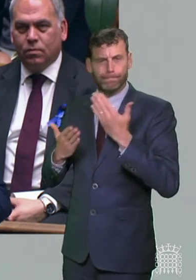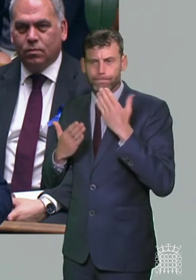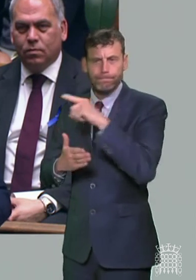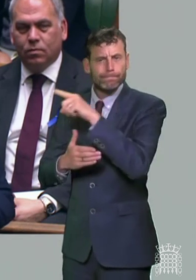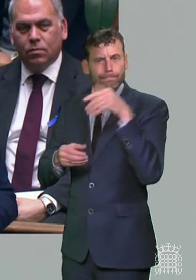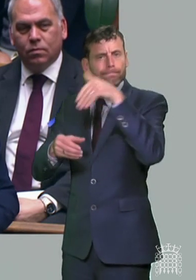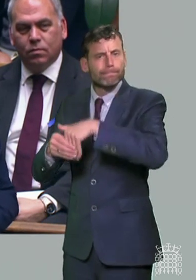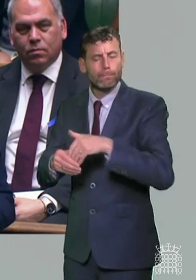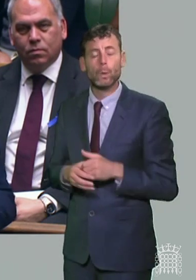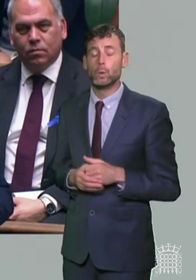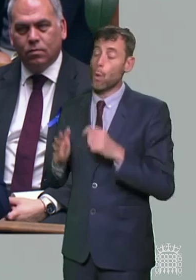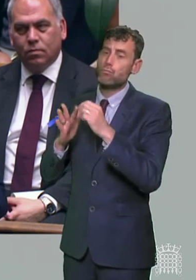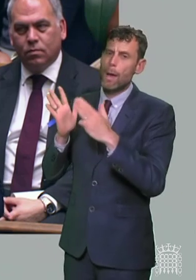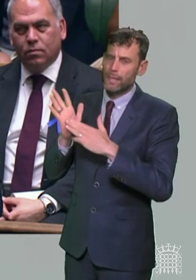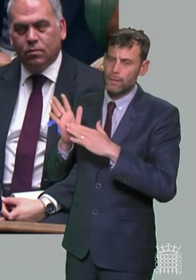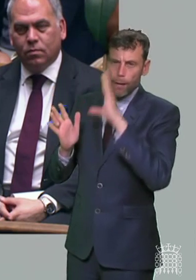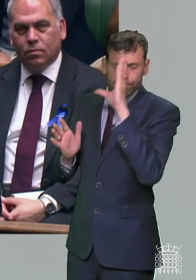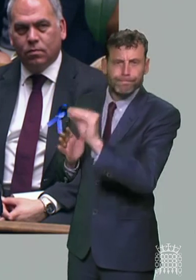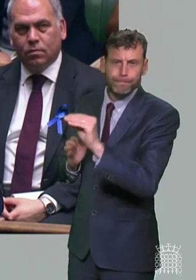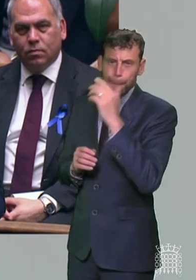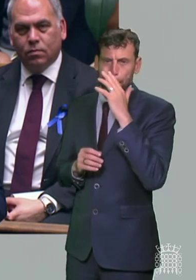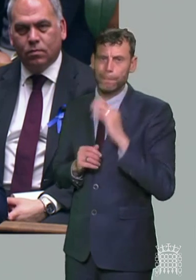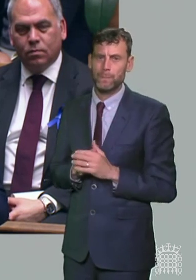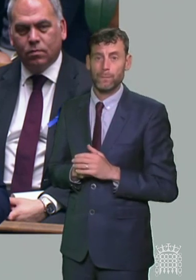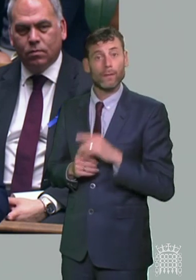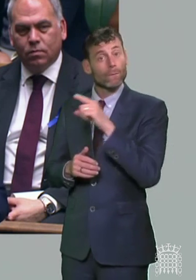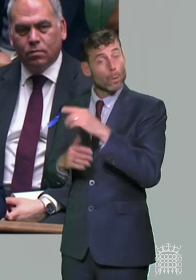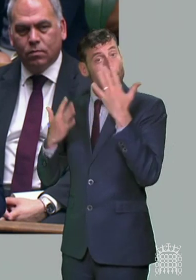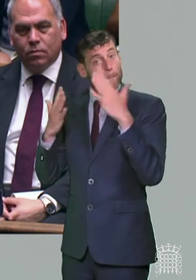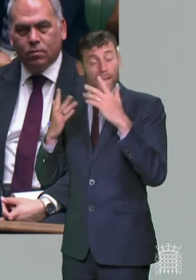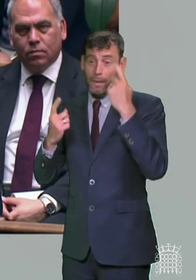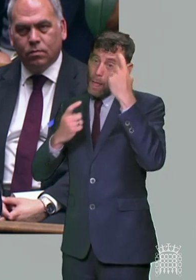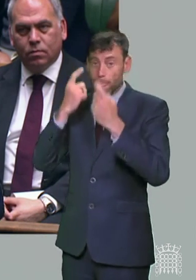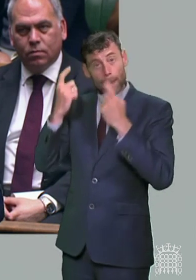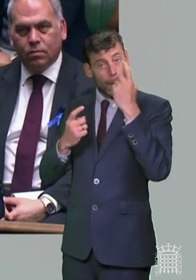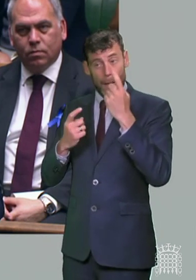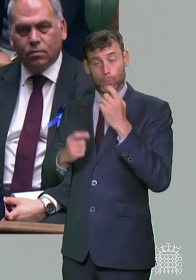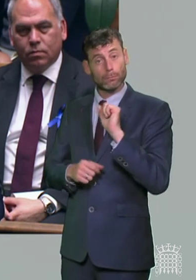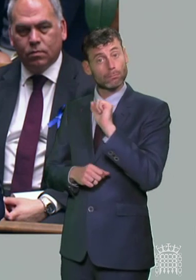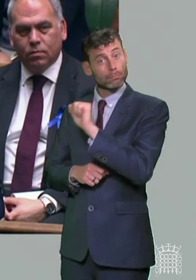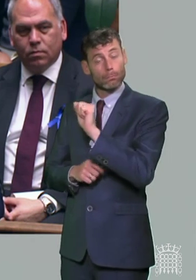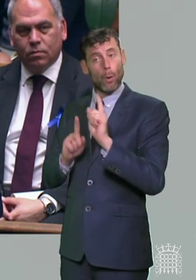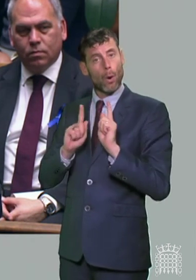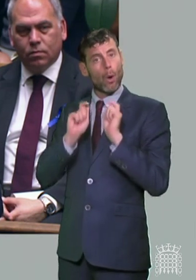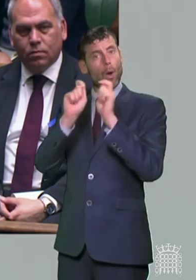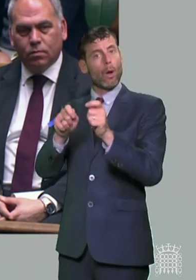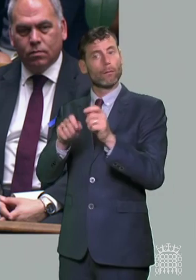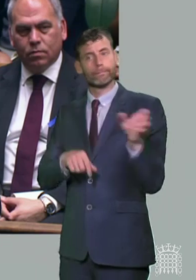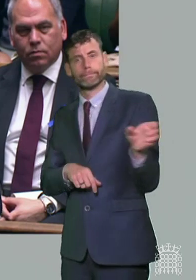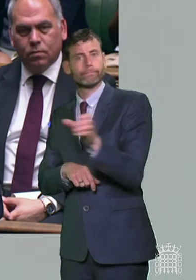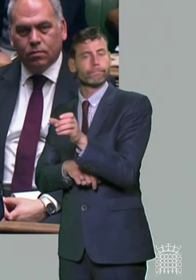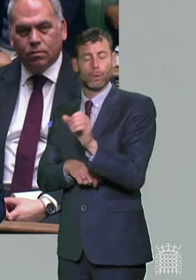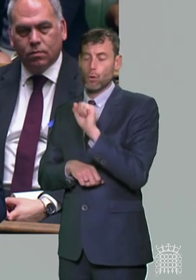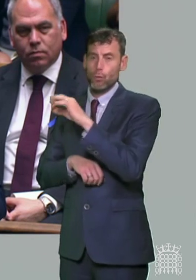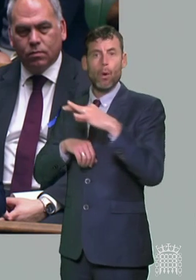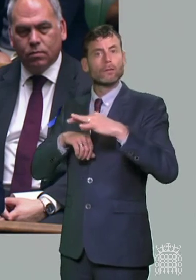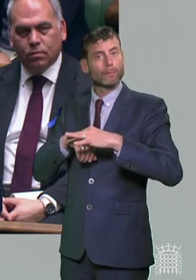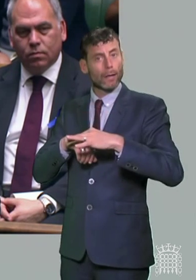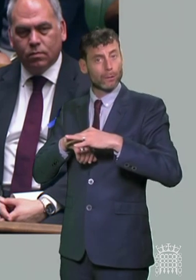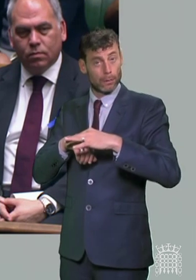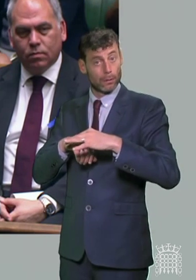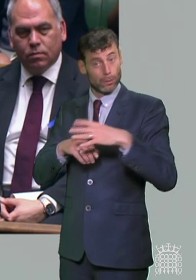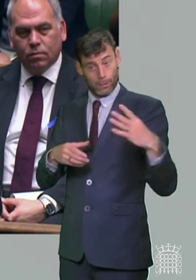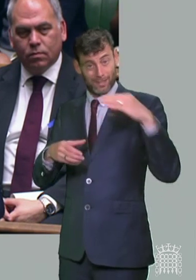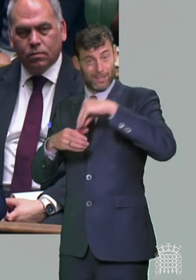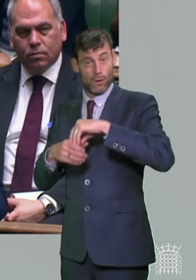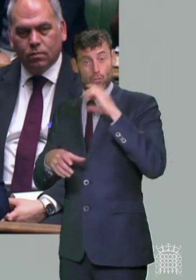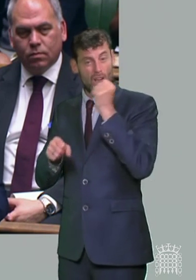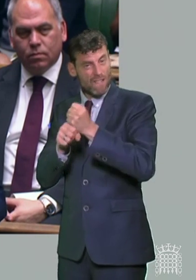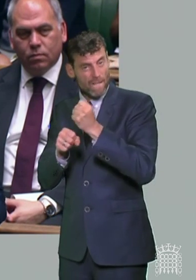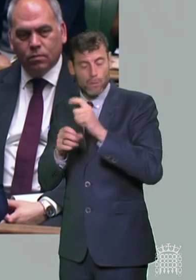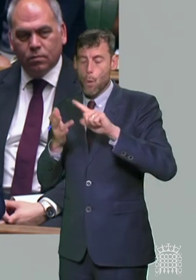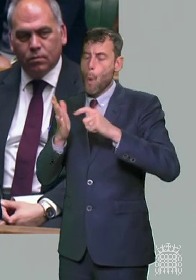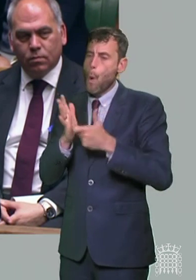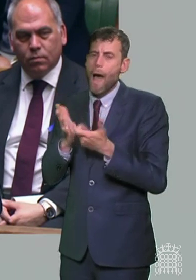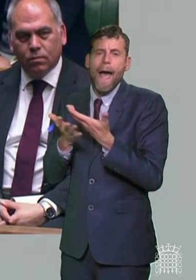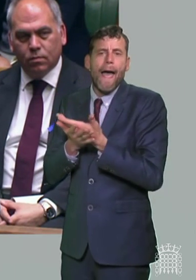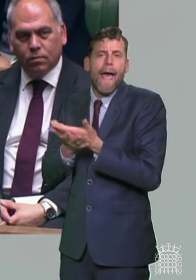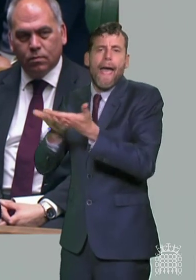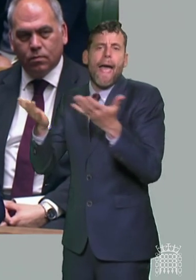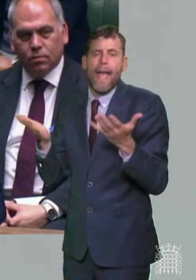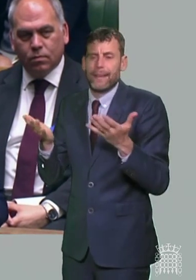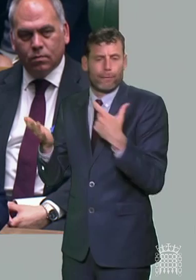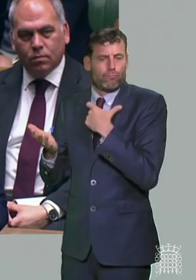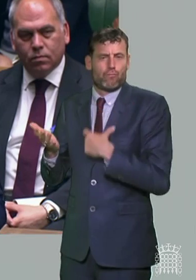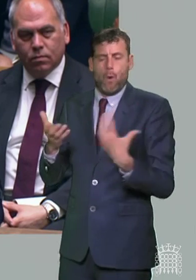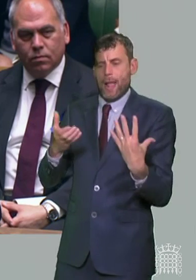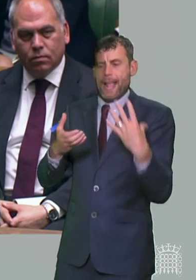Has the Prime Minister ever considered the appointment of his current spouse to a Government post or to any organisation in one of the royal households?